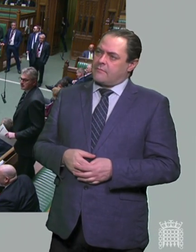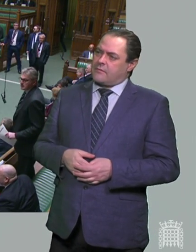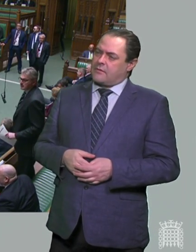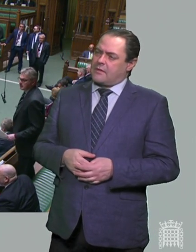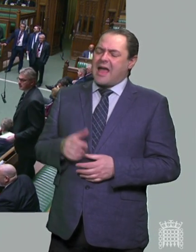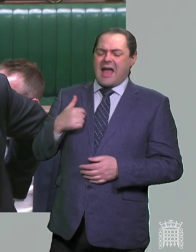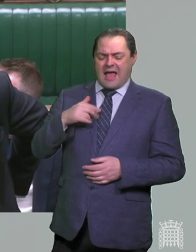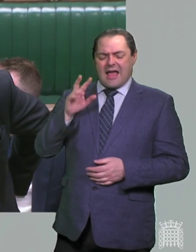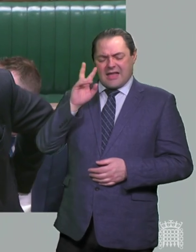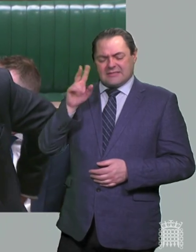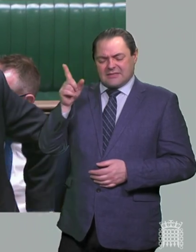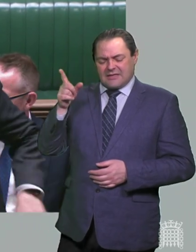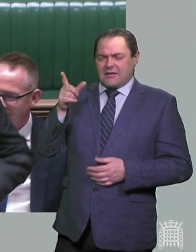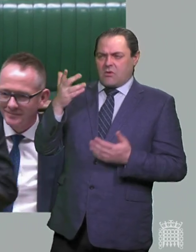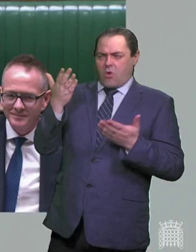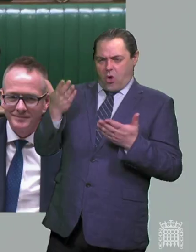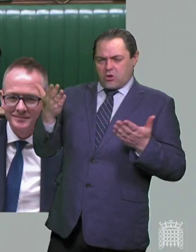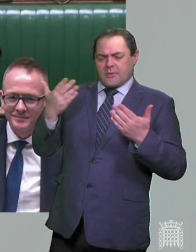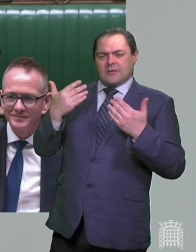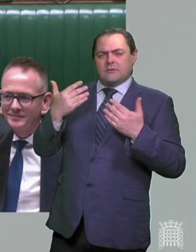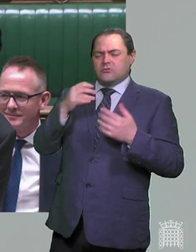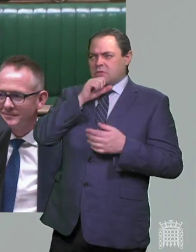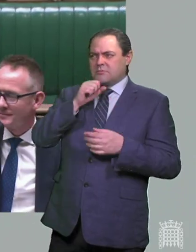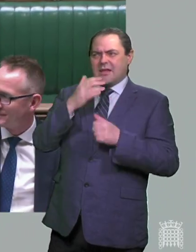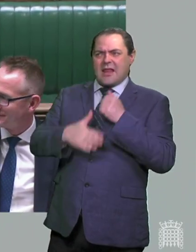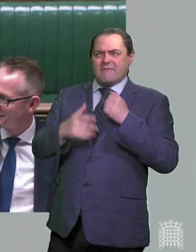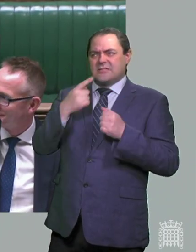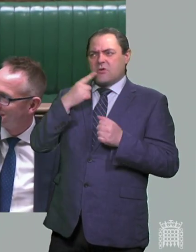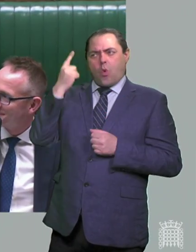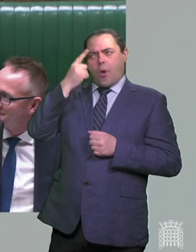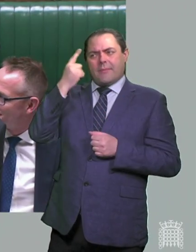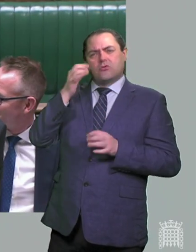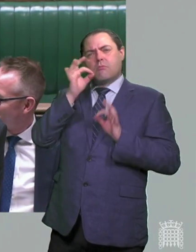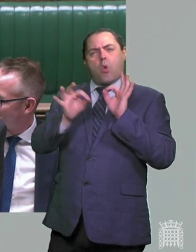I notice that the honourable Gentleman did not quote any opinion polls to me this time.